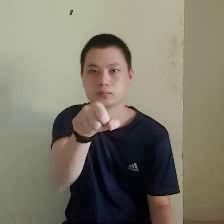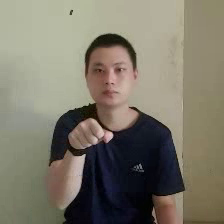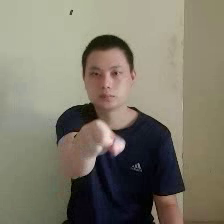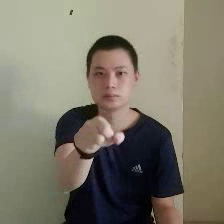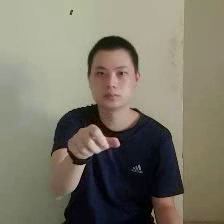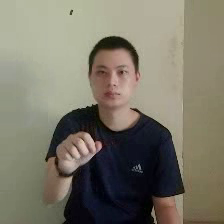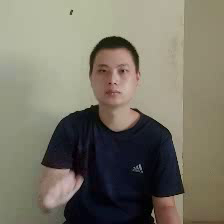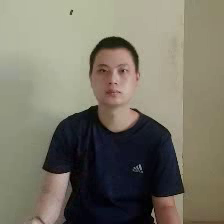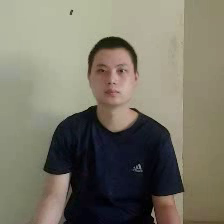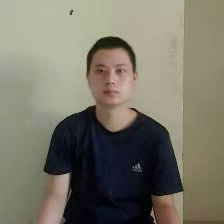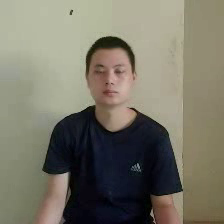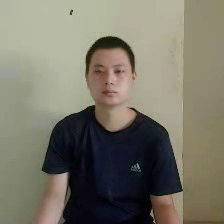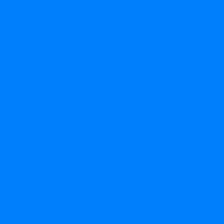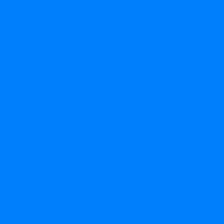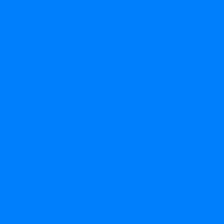Phỏng vấn